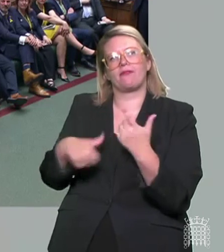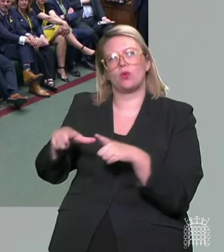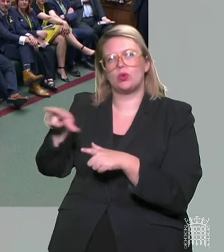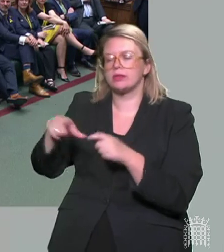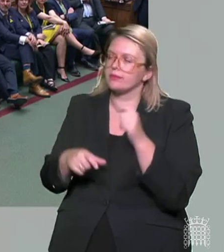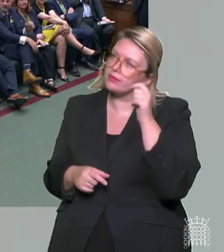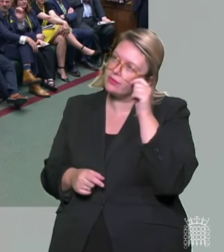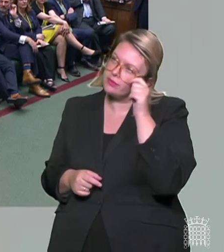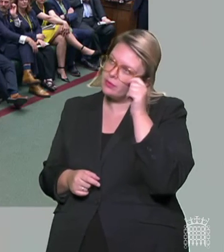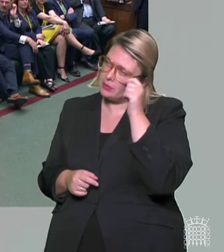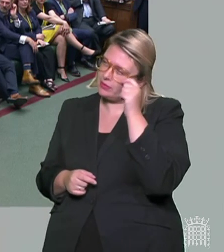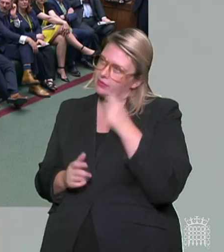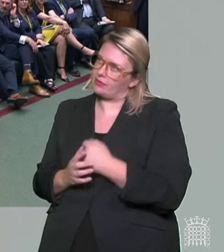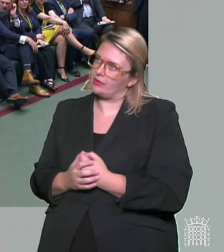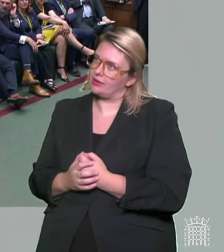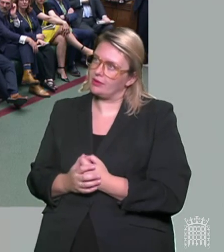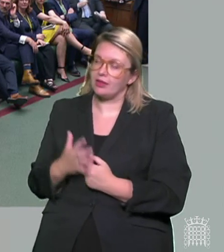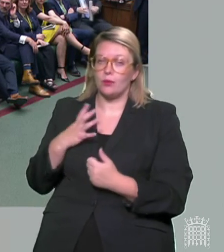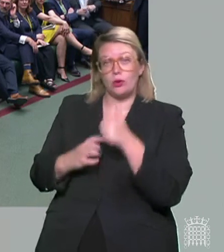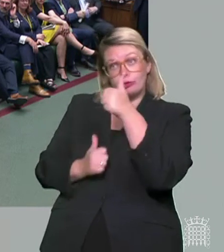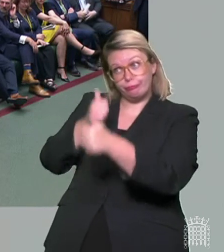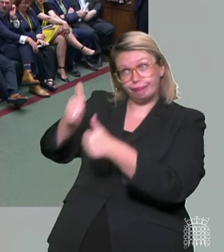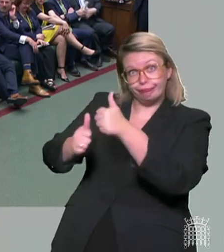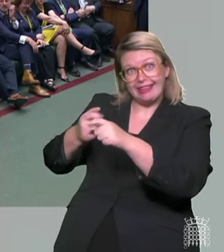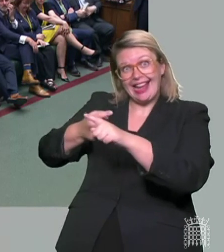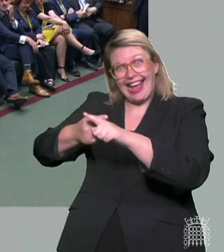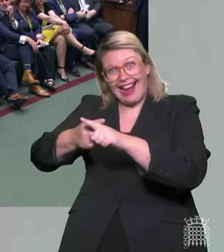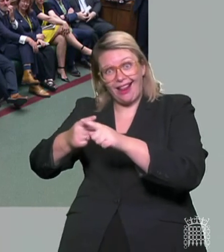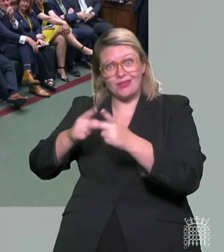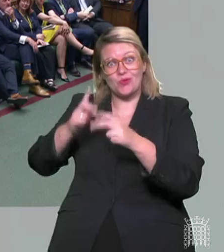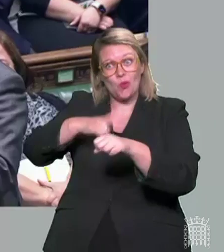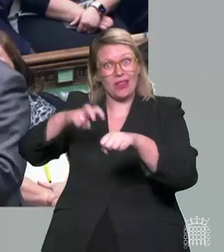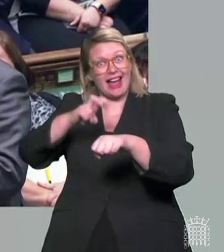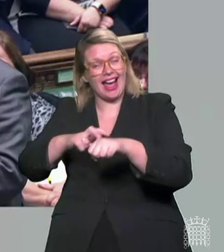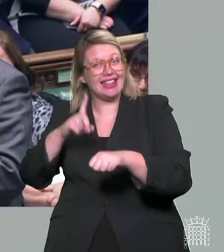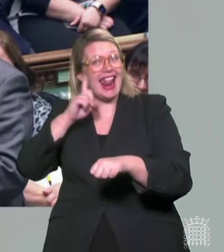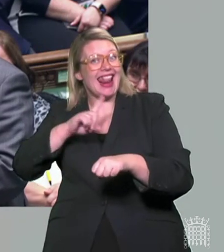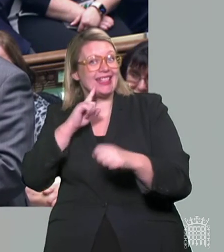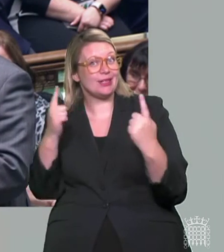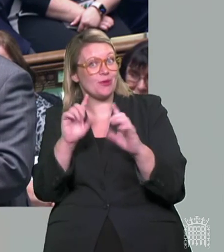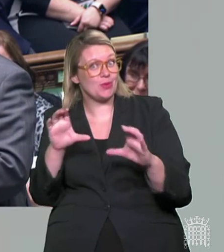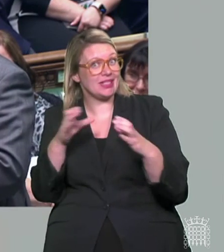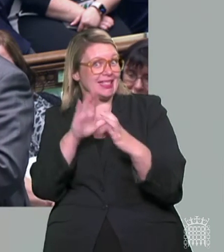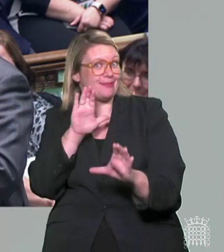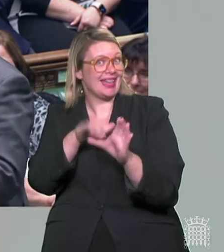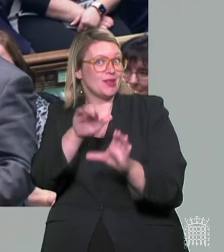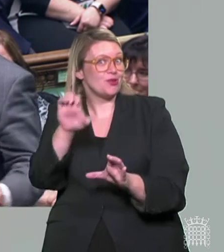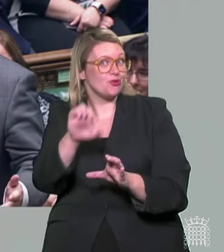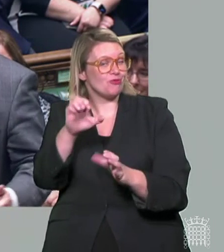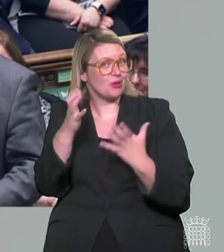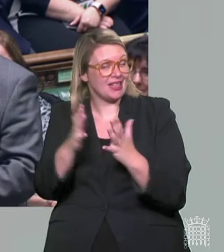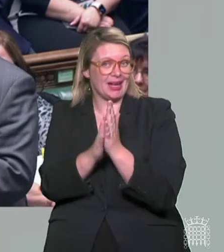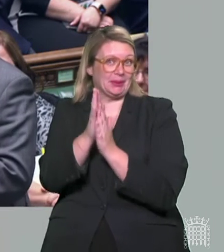May I give every best wish to the England and Northern Ireland ladies’ football teams as they approach the Euro championship?